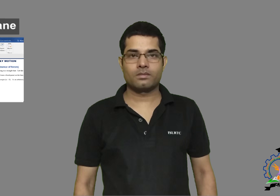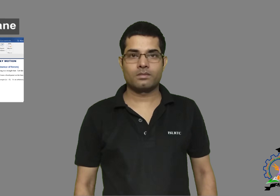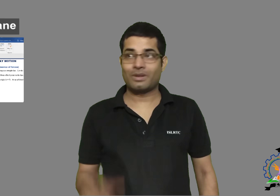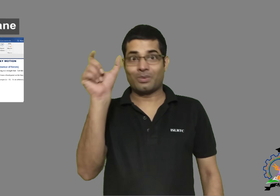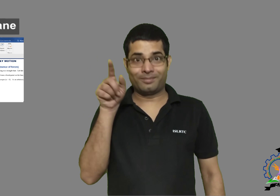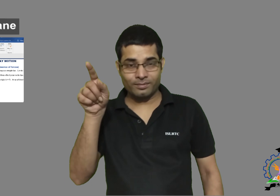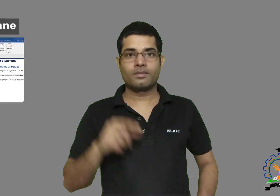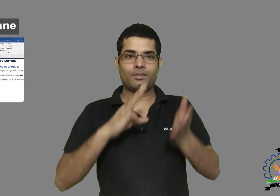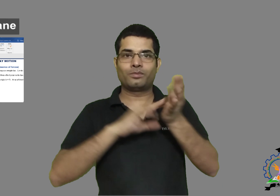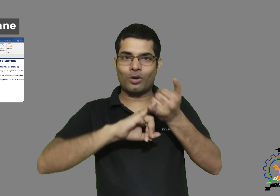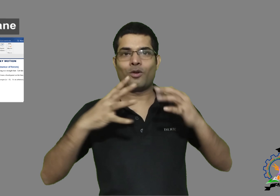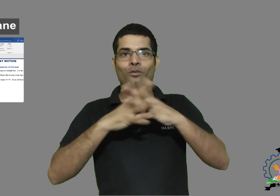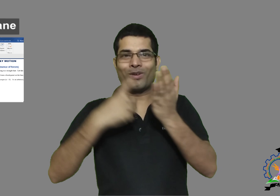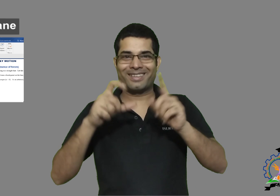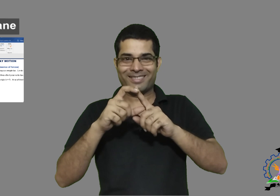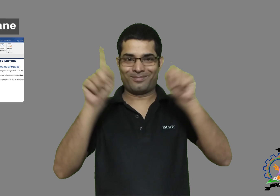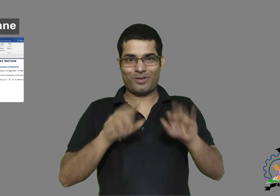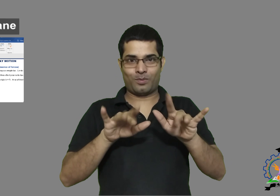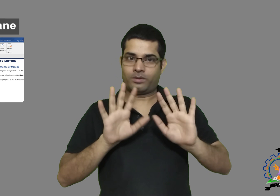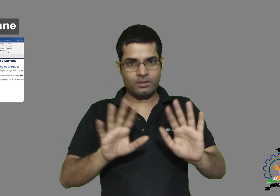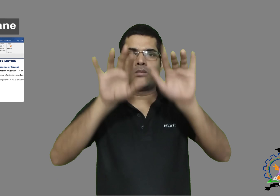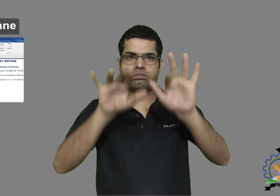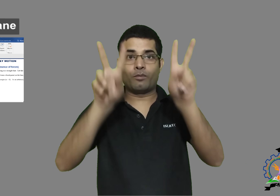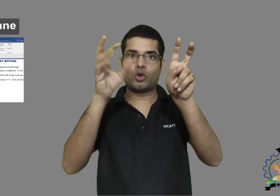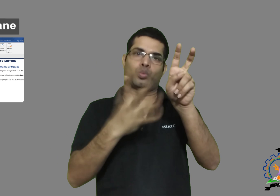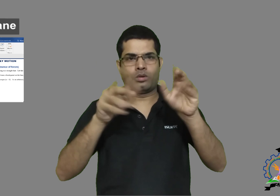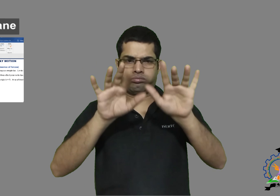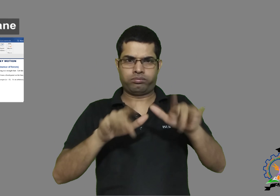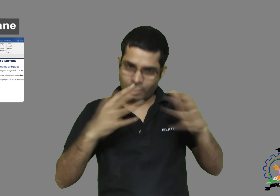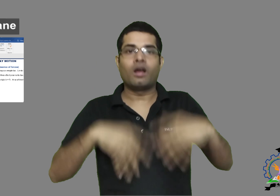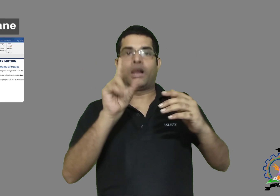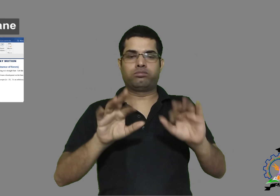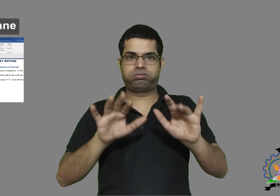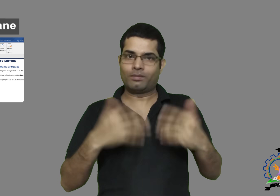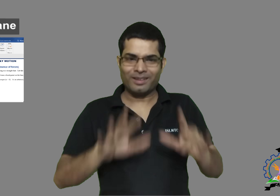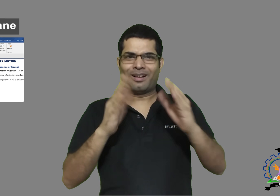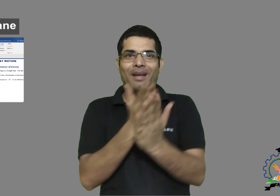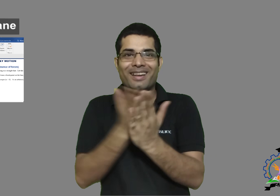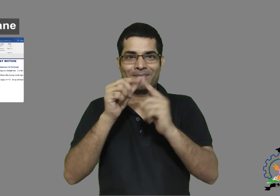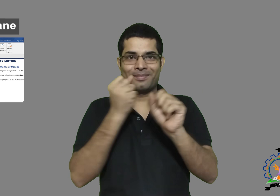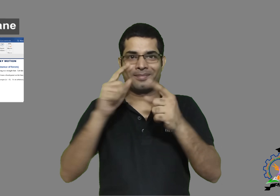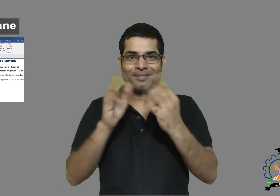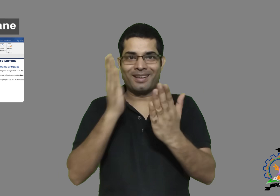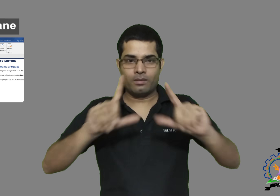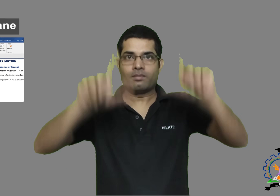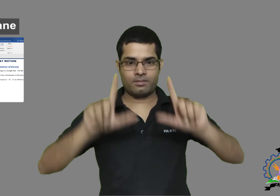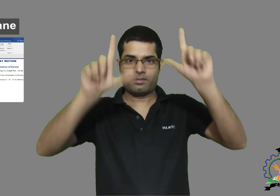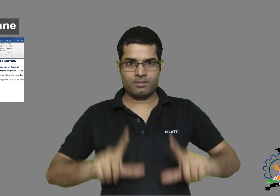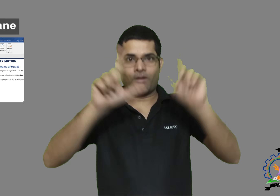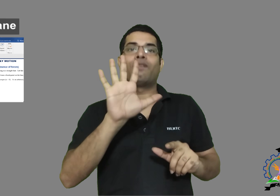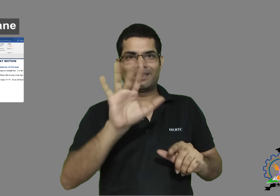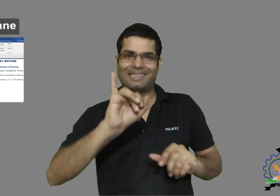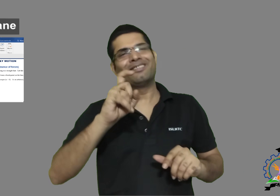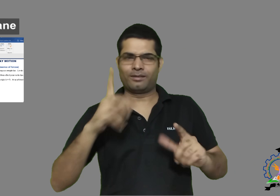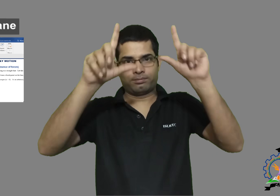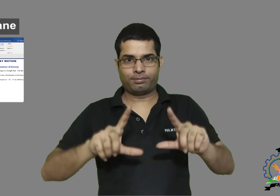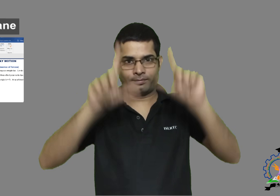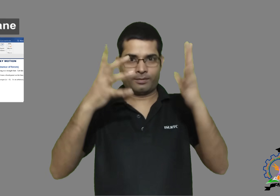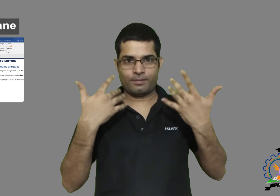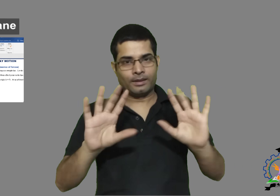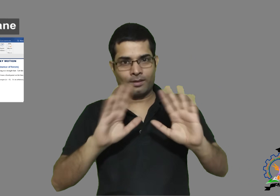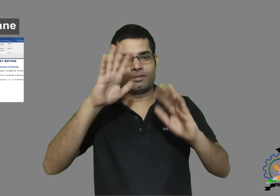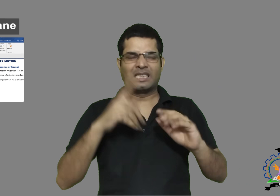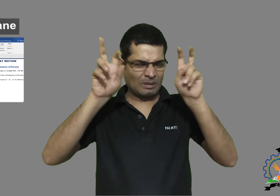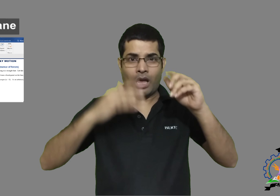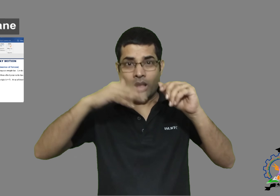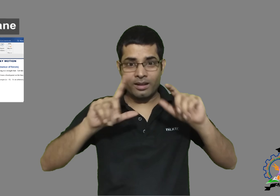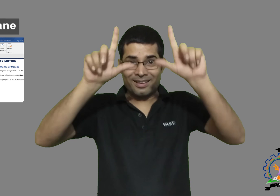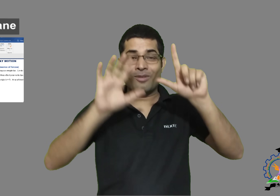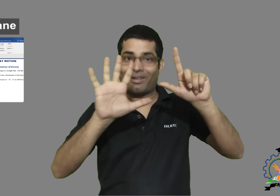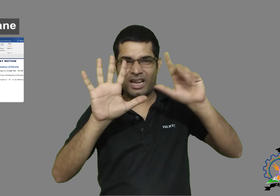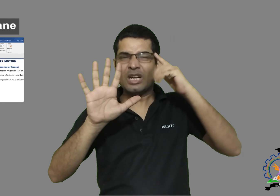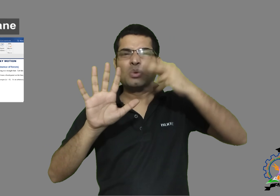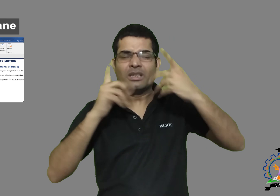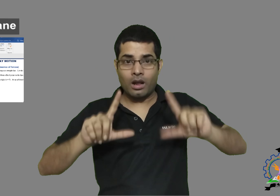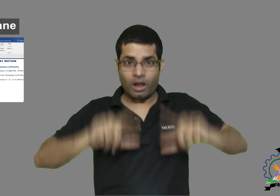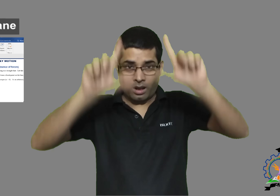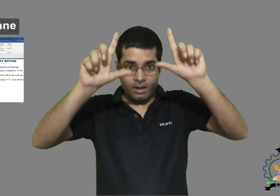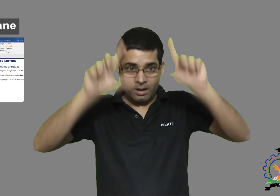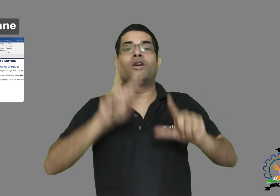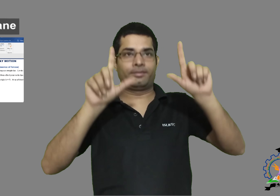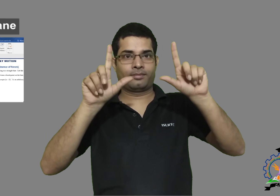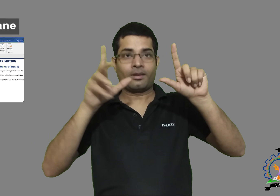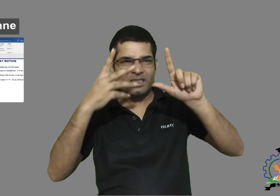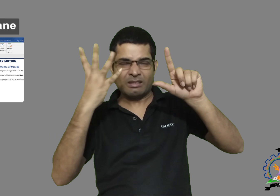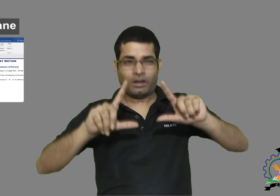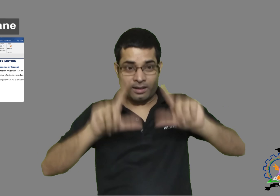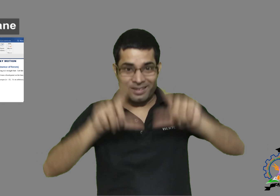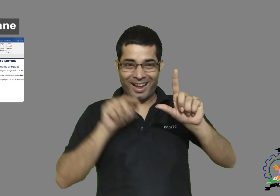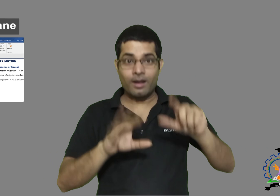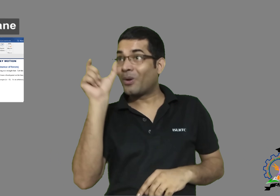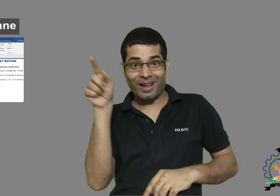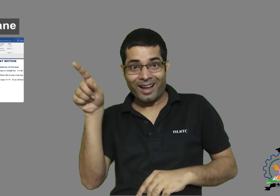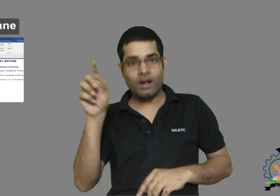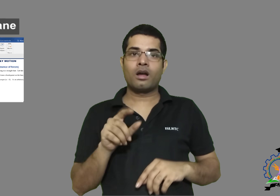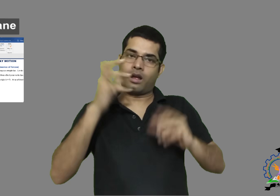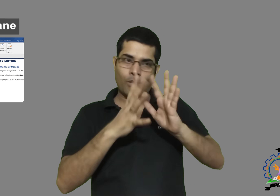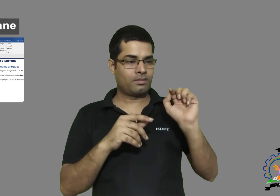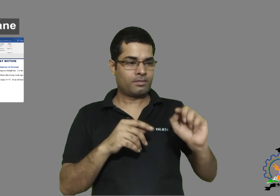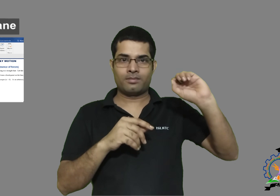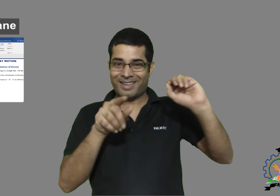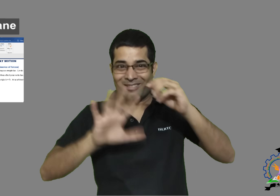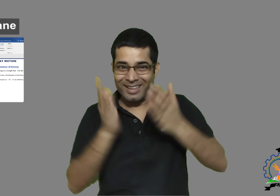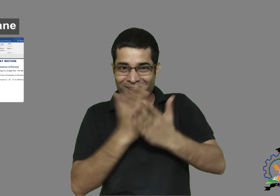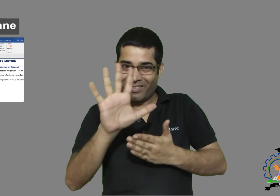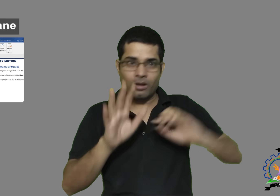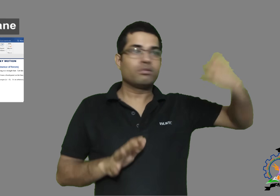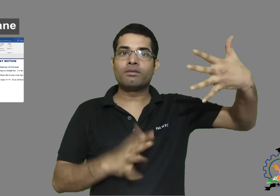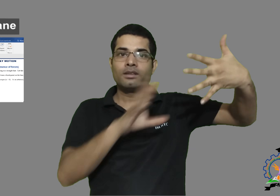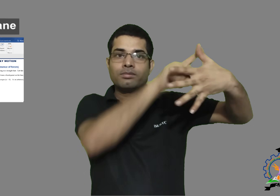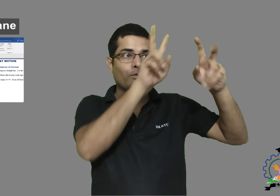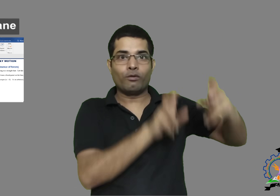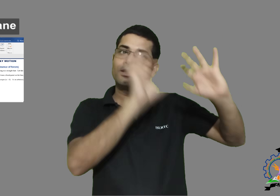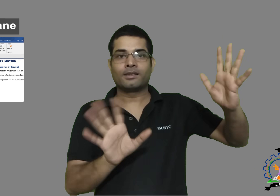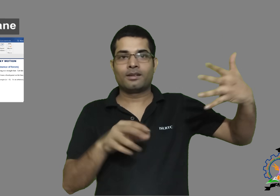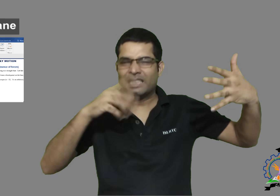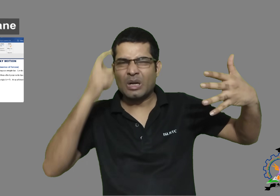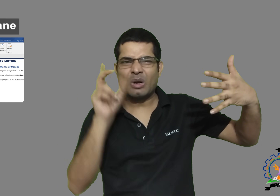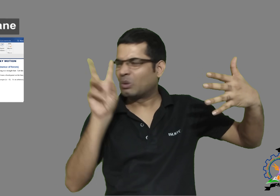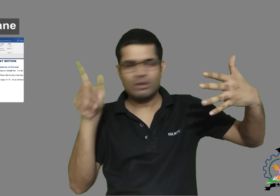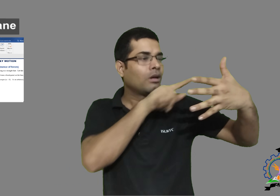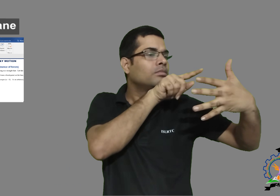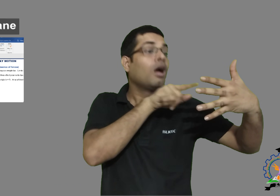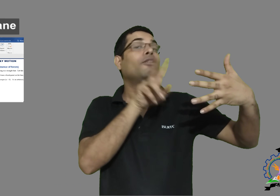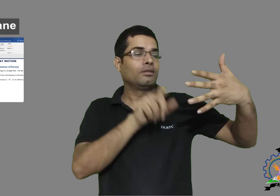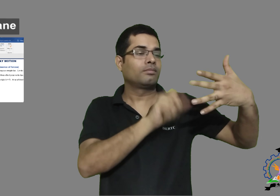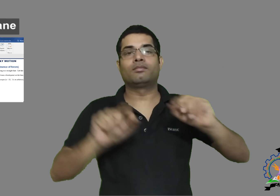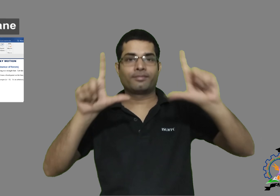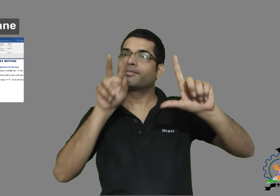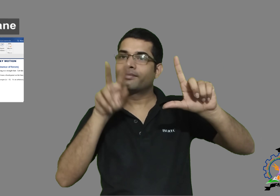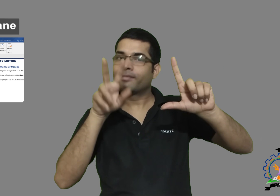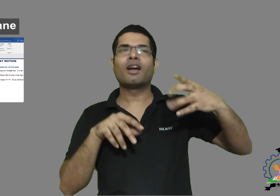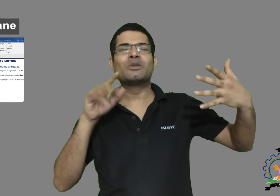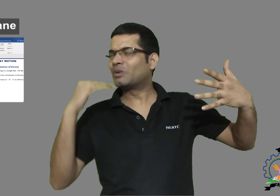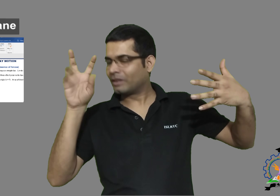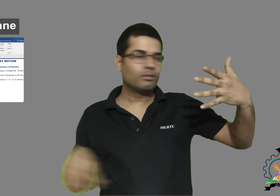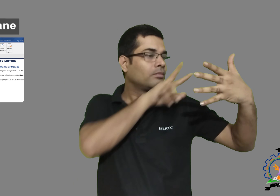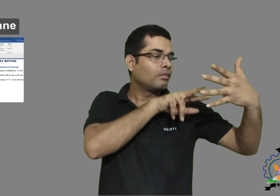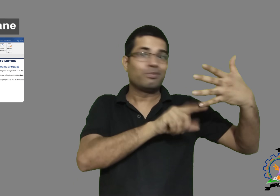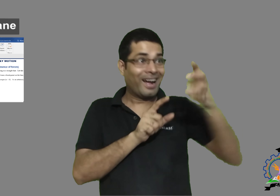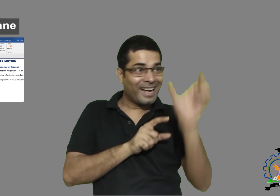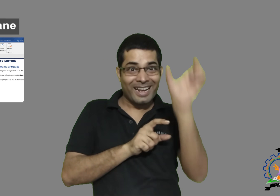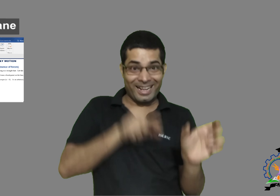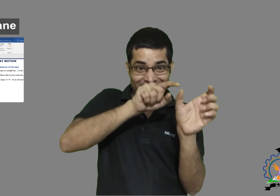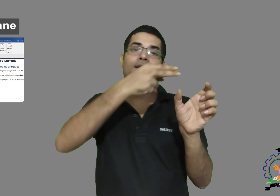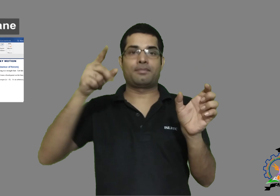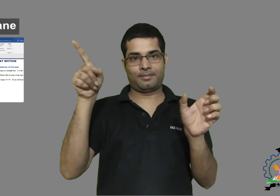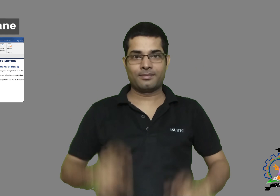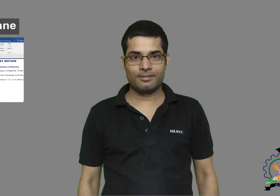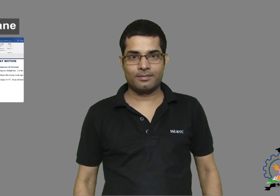Navigation Pane